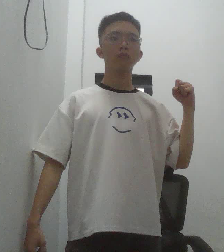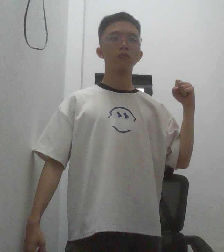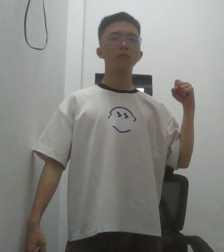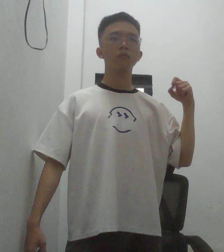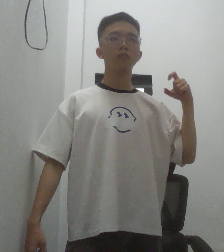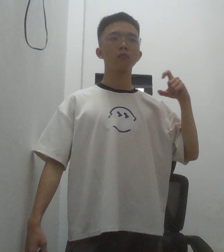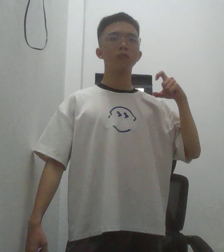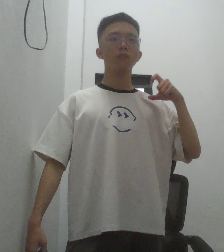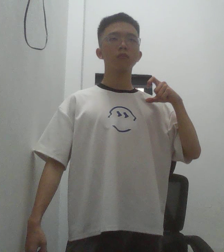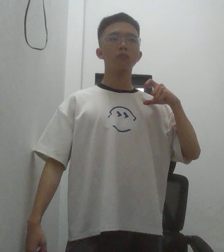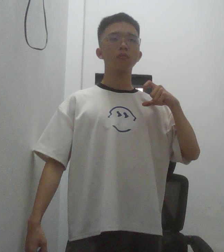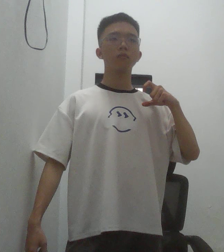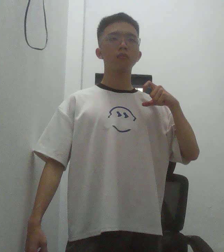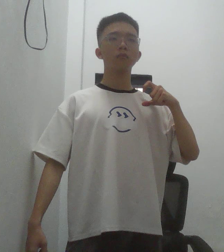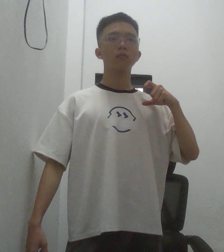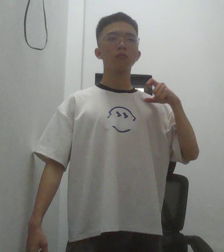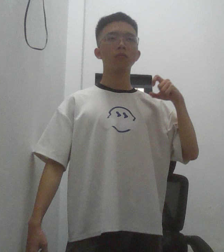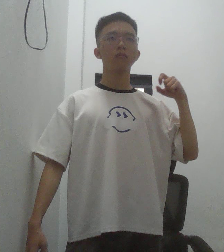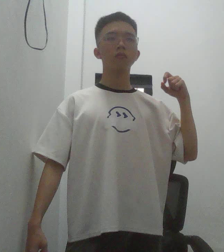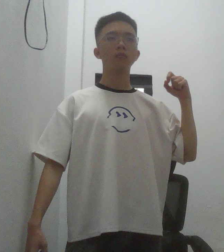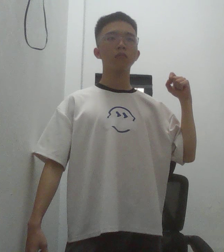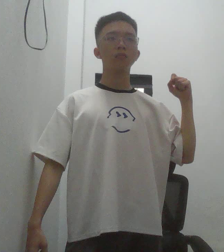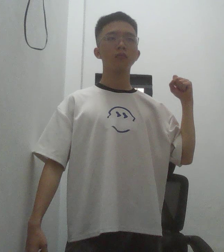giau co